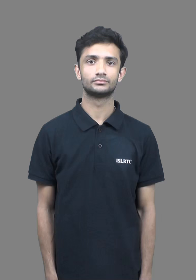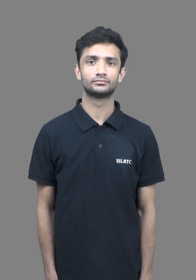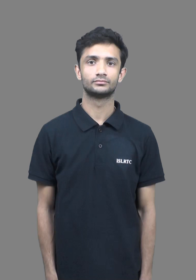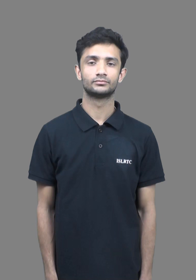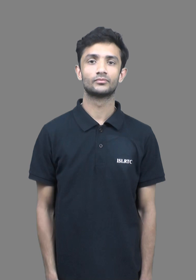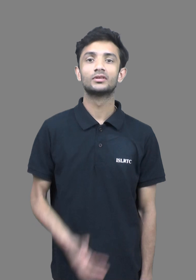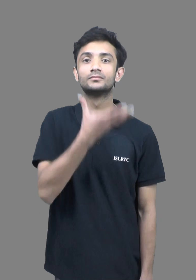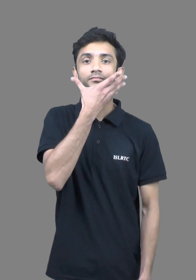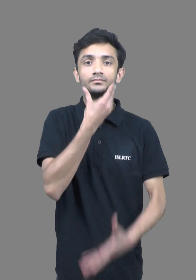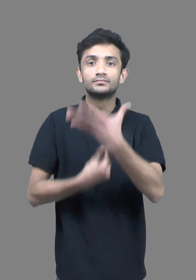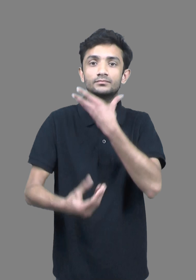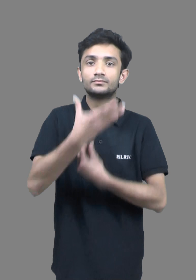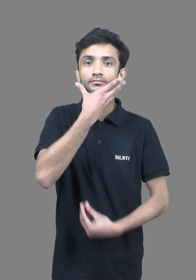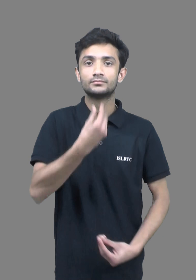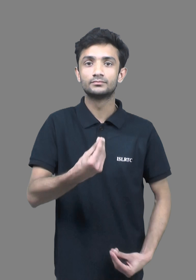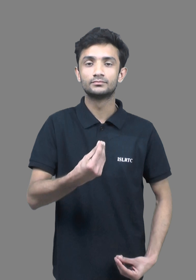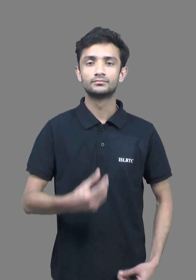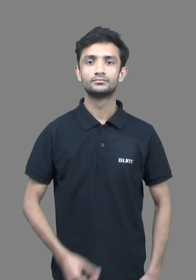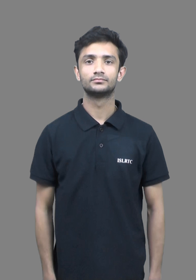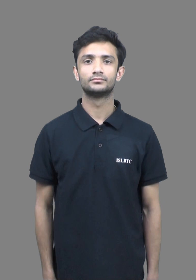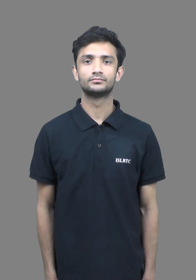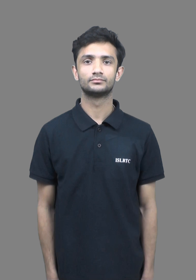Beard